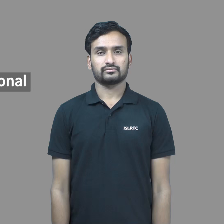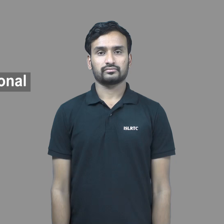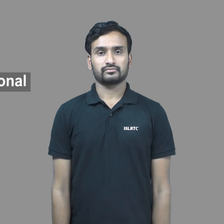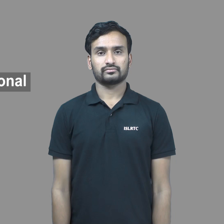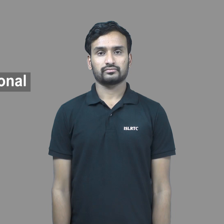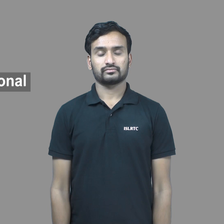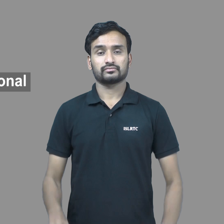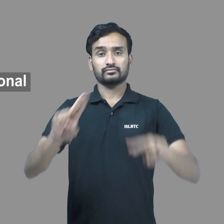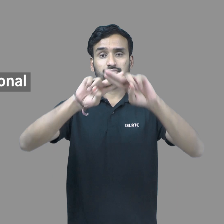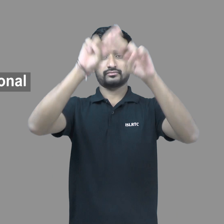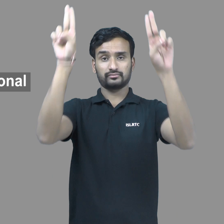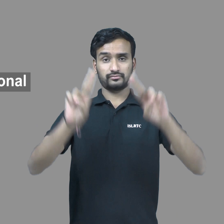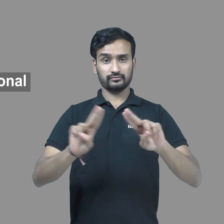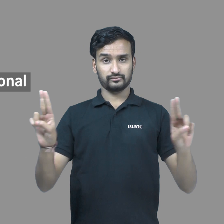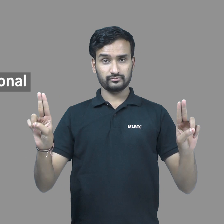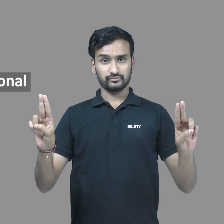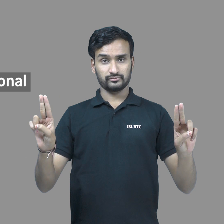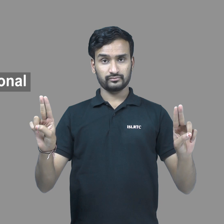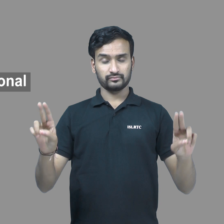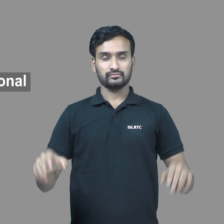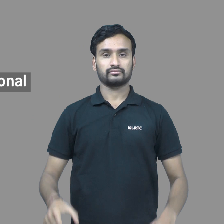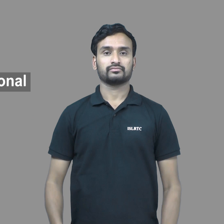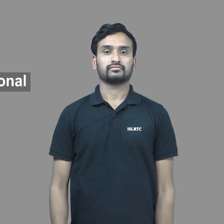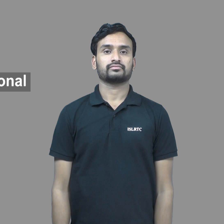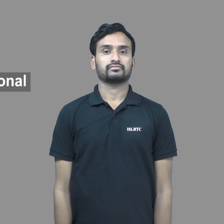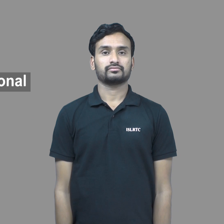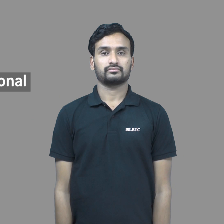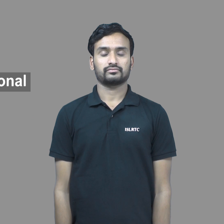International